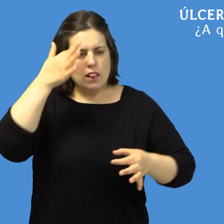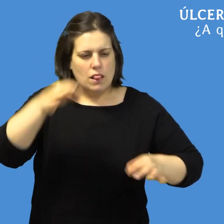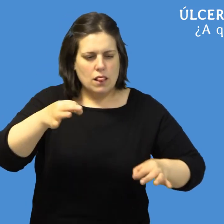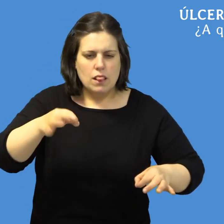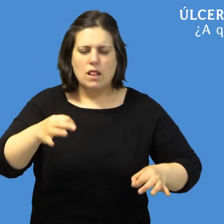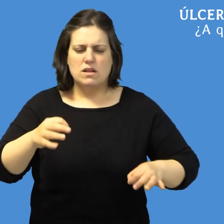normal